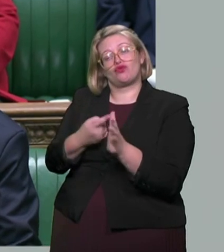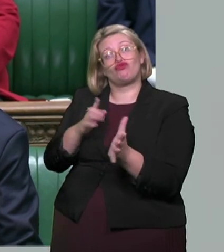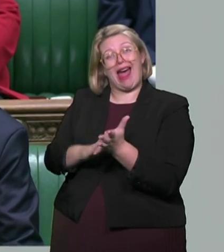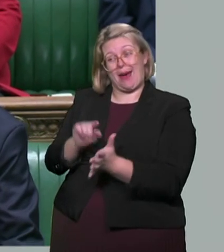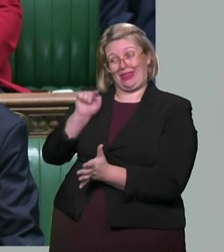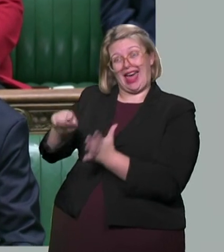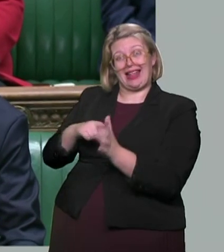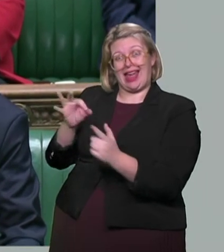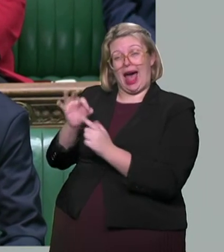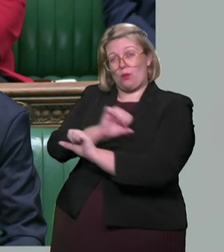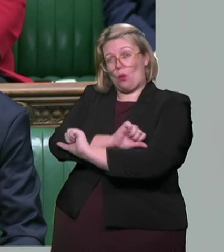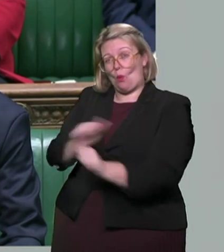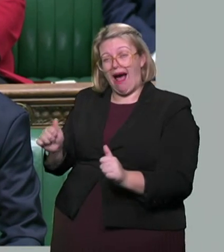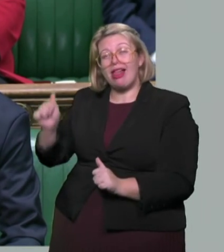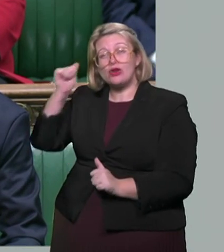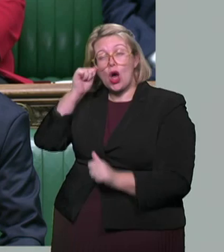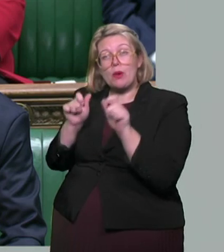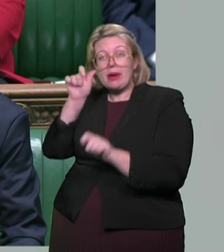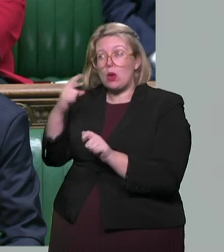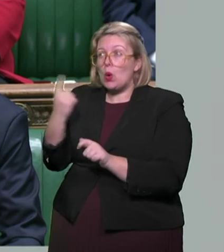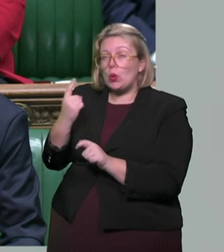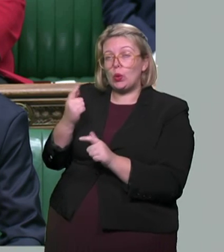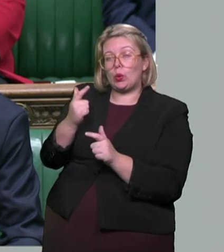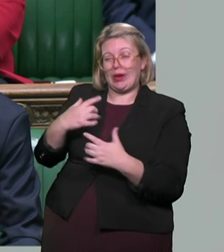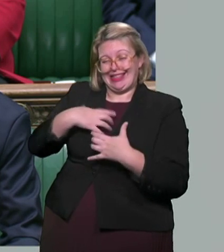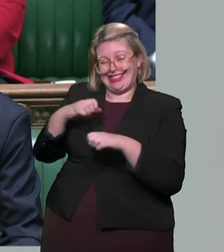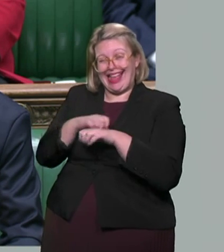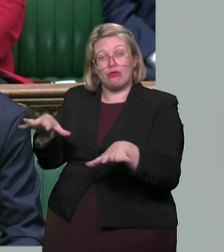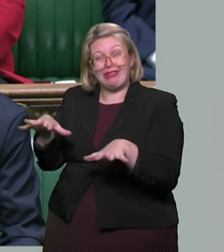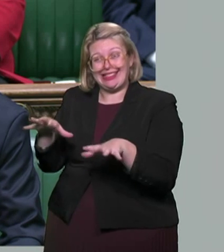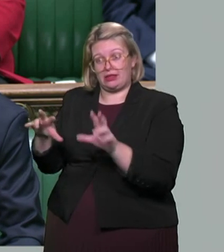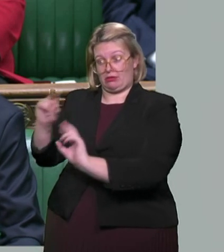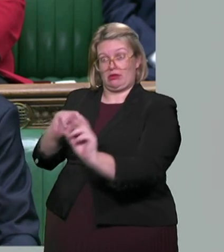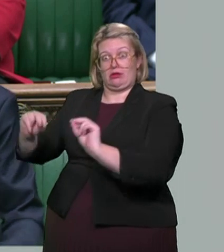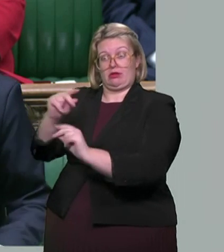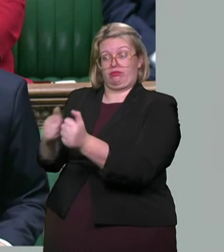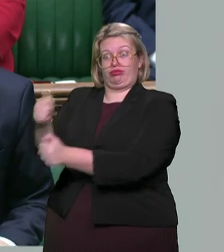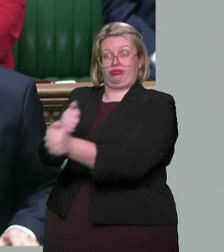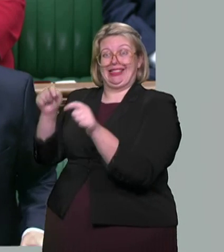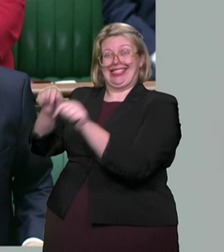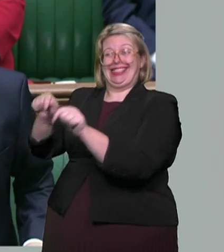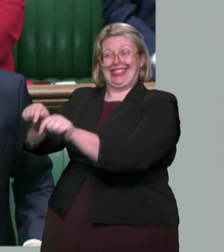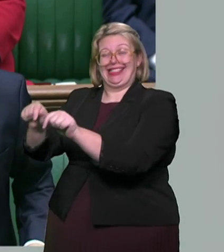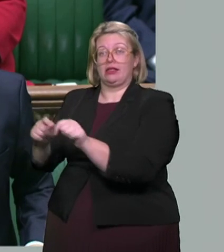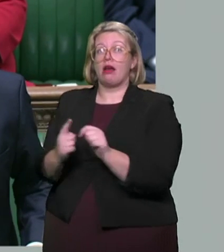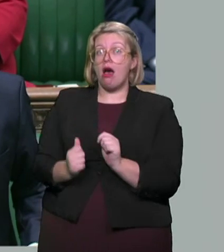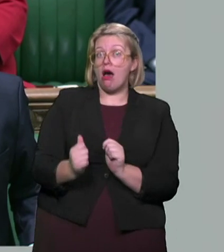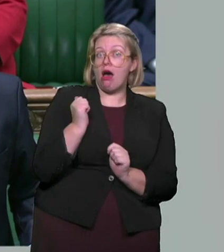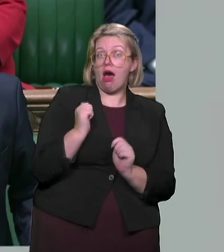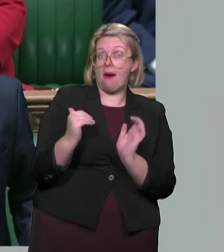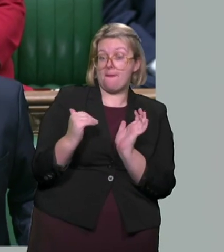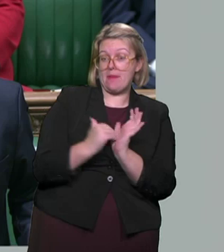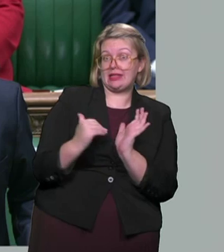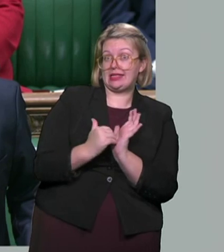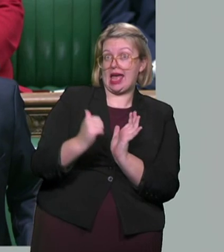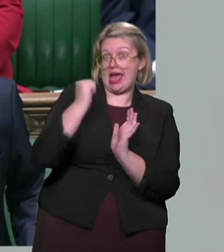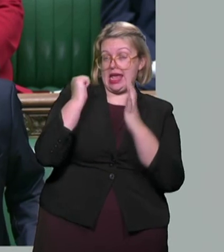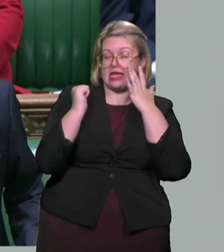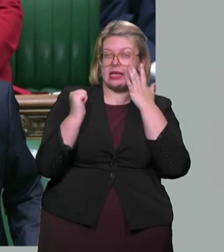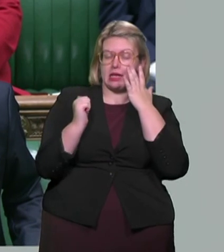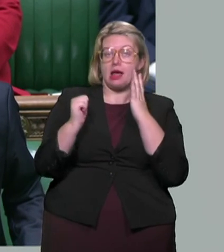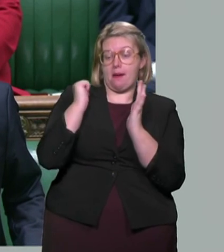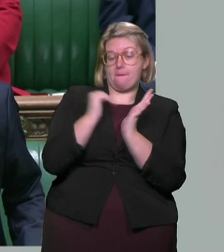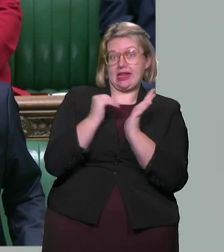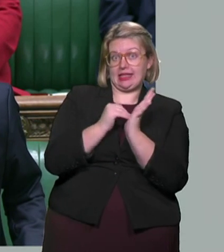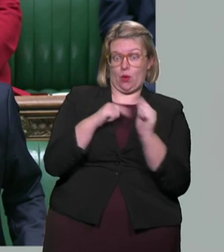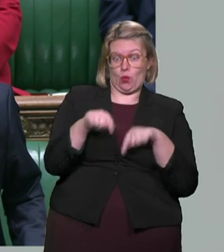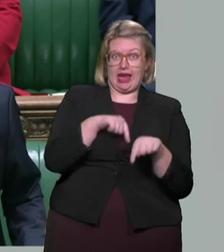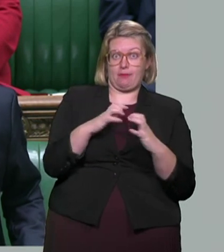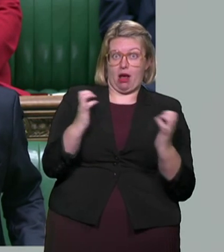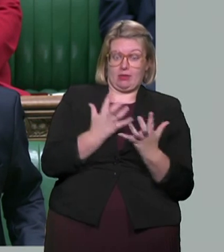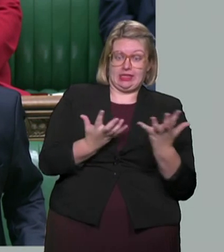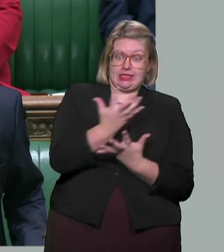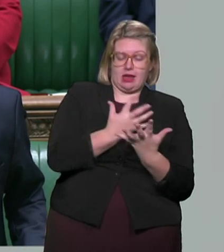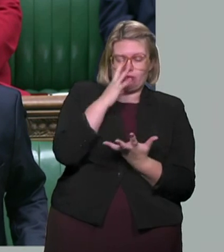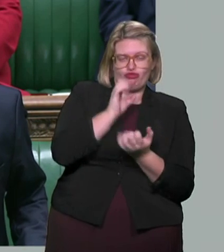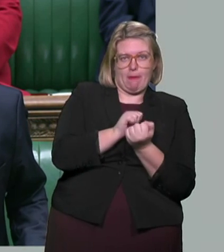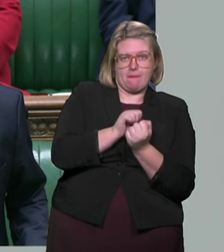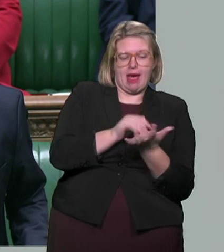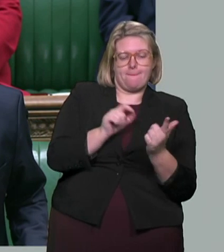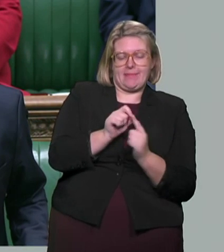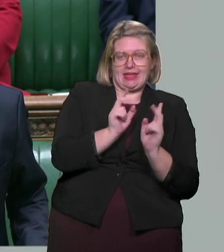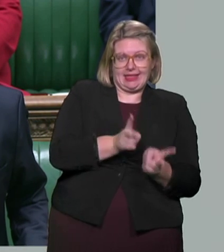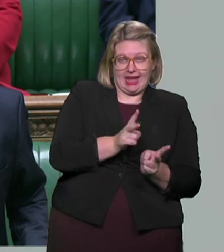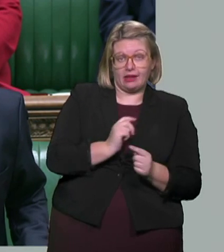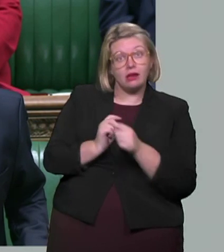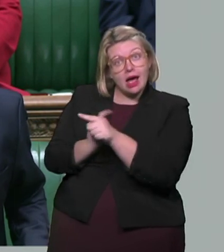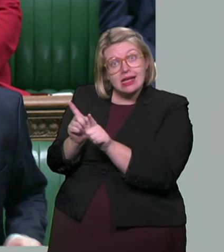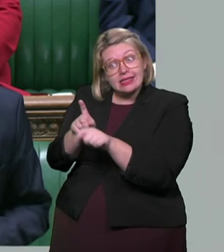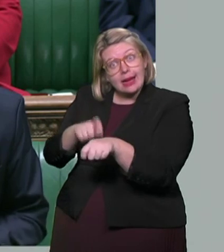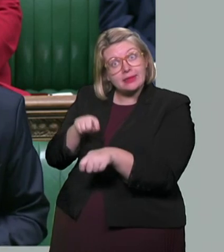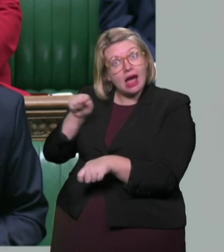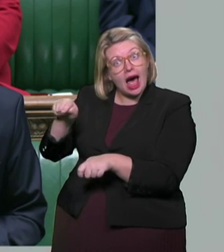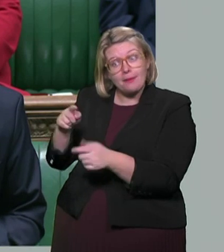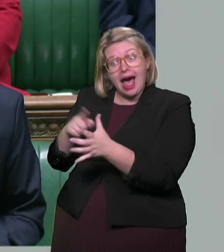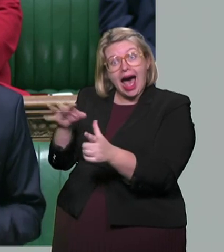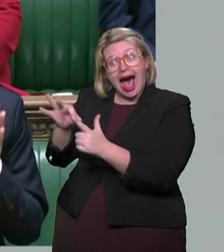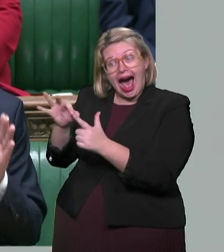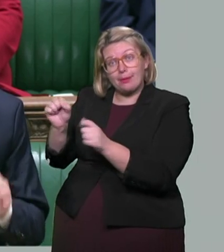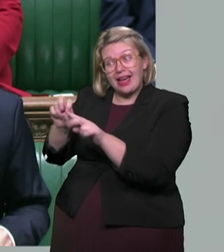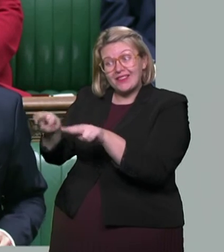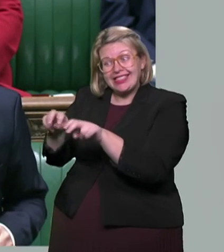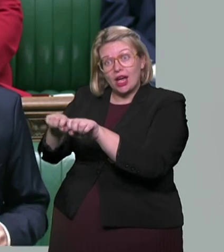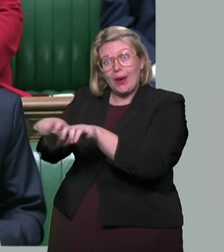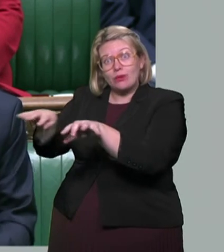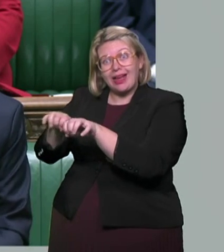If you can believe it, Mr Speaker, as we were paying tribute to Sir David on Monday—as we were paying our respects—Telegram users were able to access videos of murders and violent threats against politicians, the LGBT community, women and Jews.